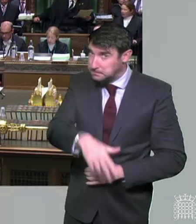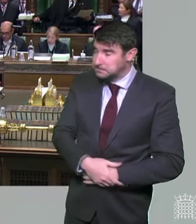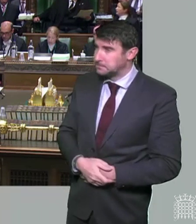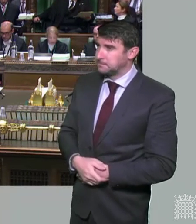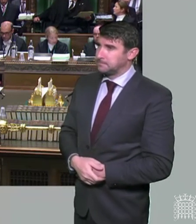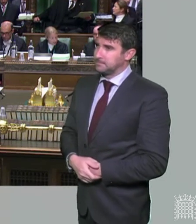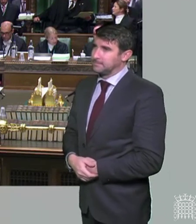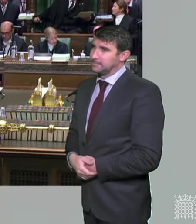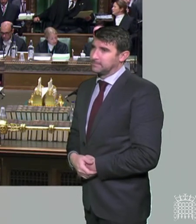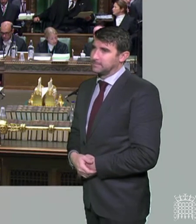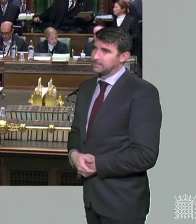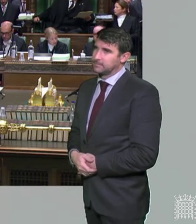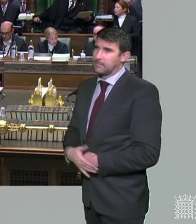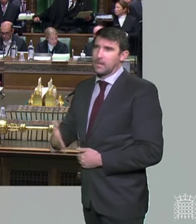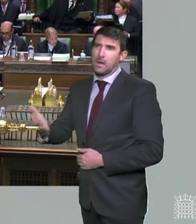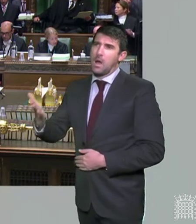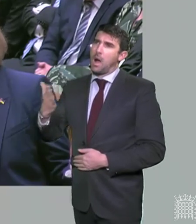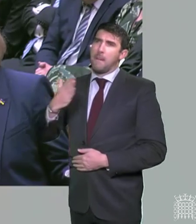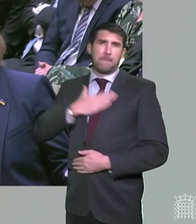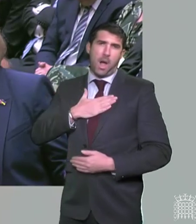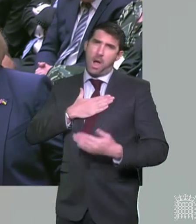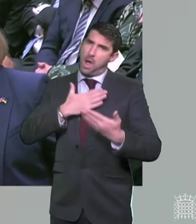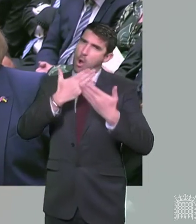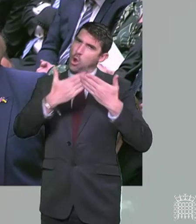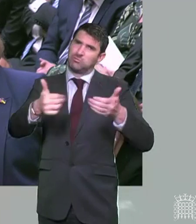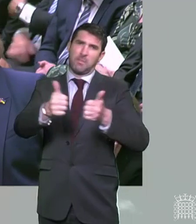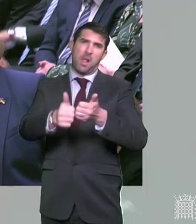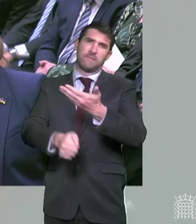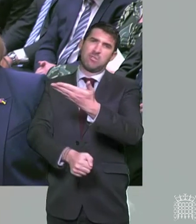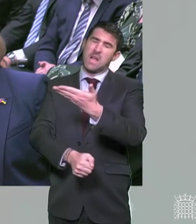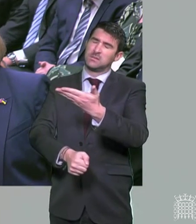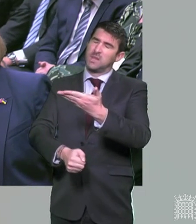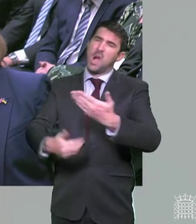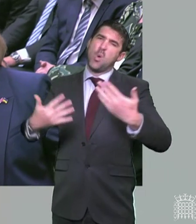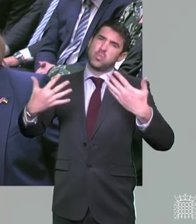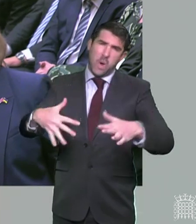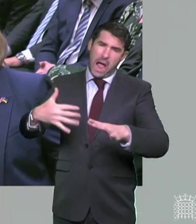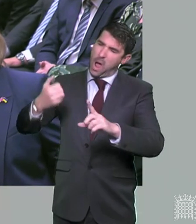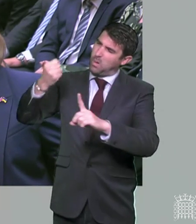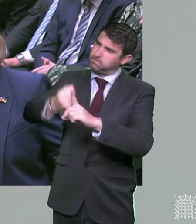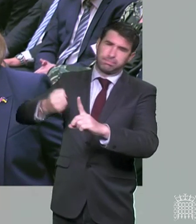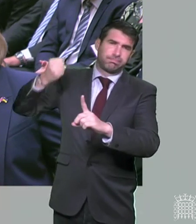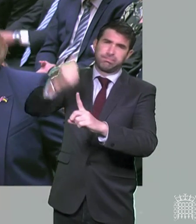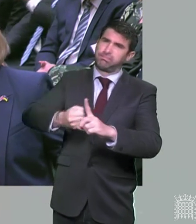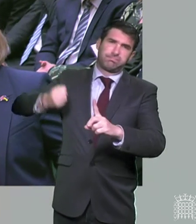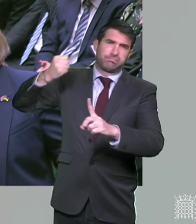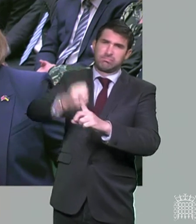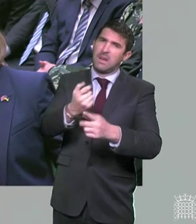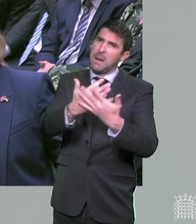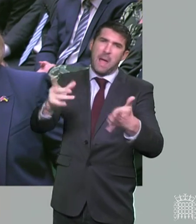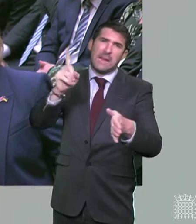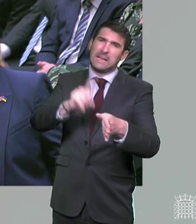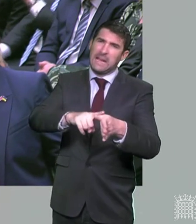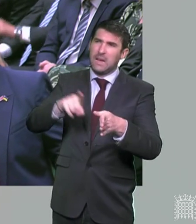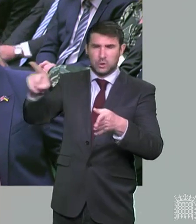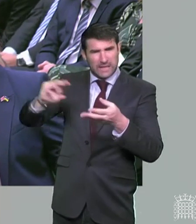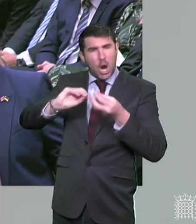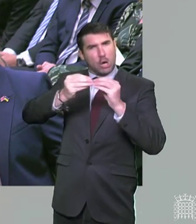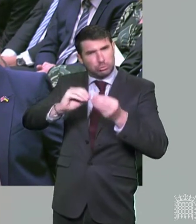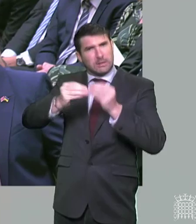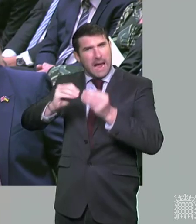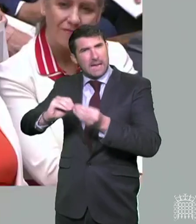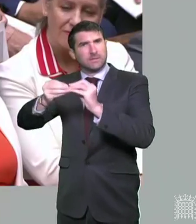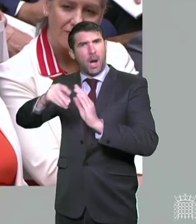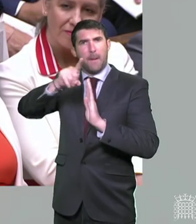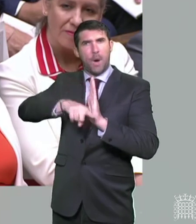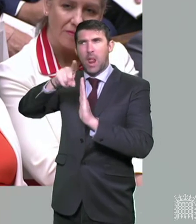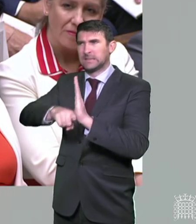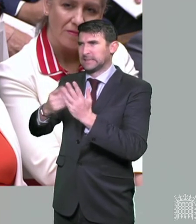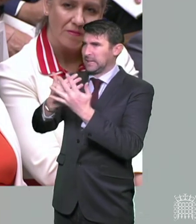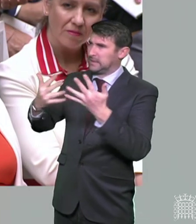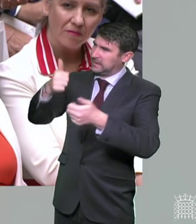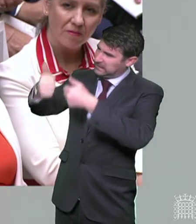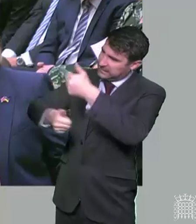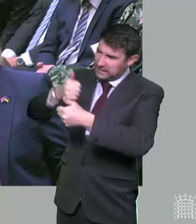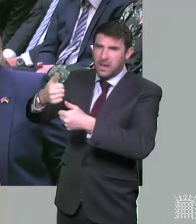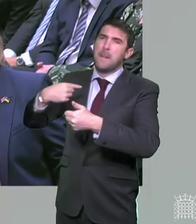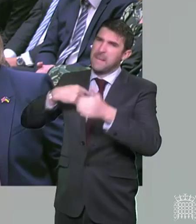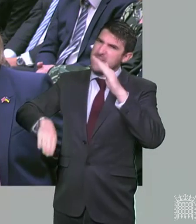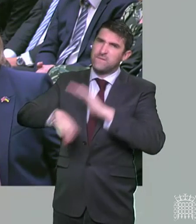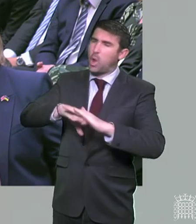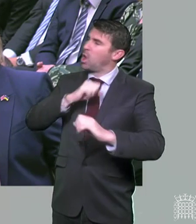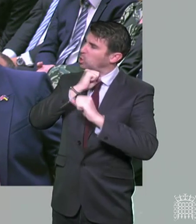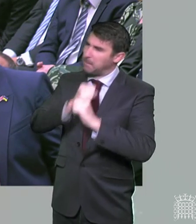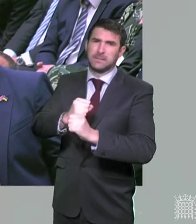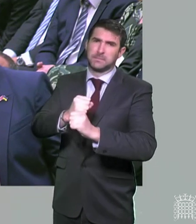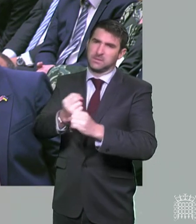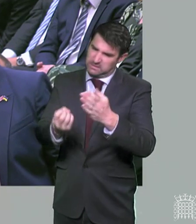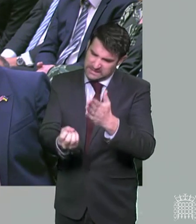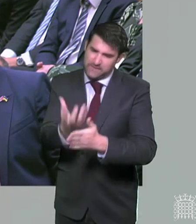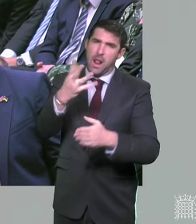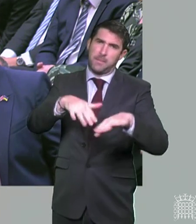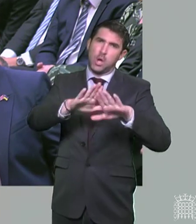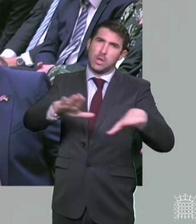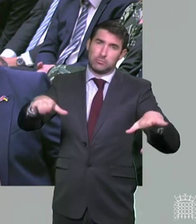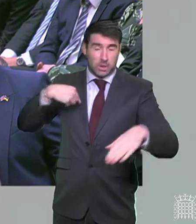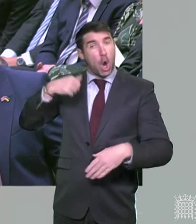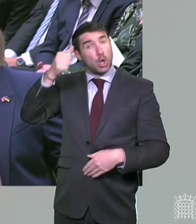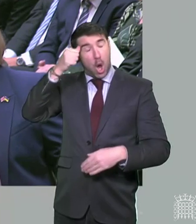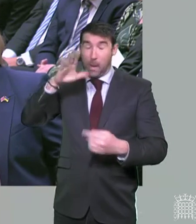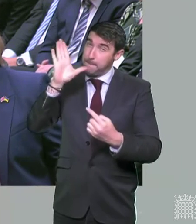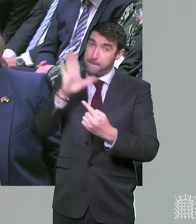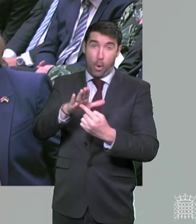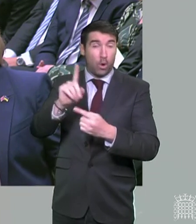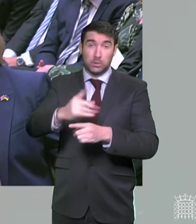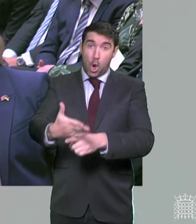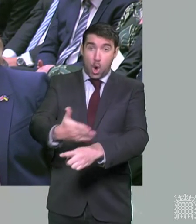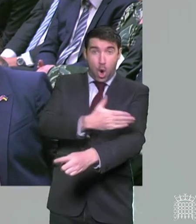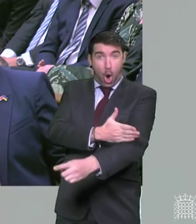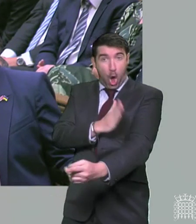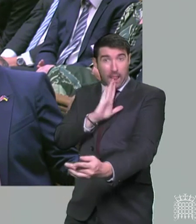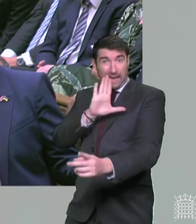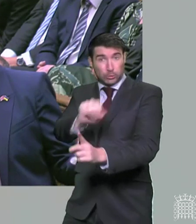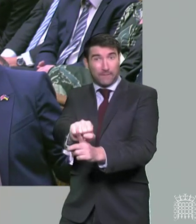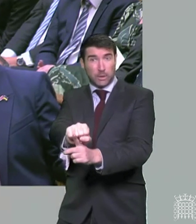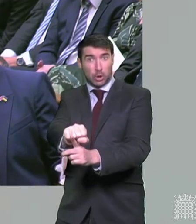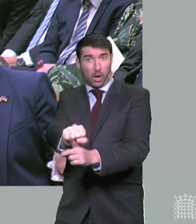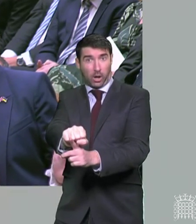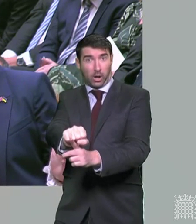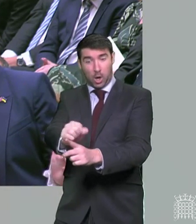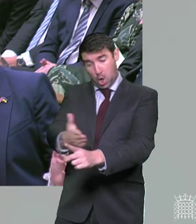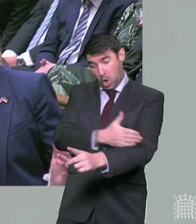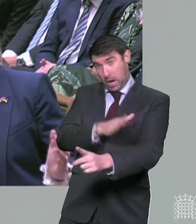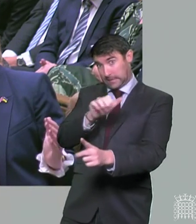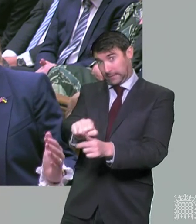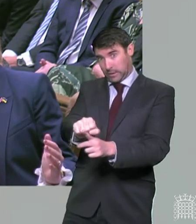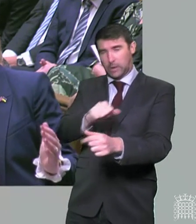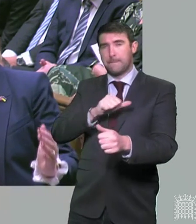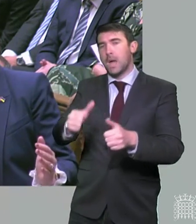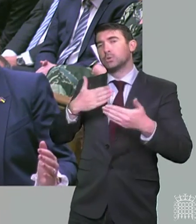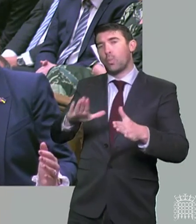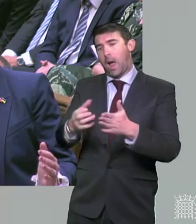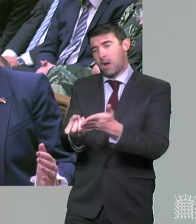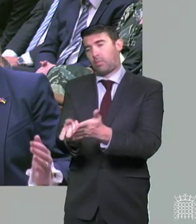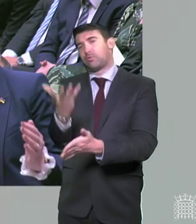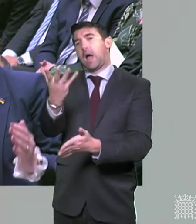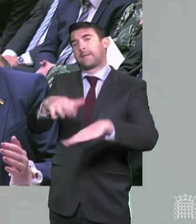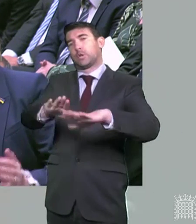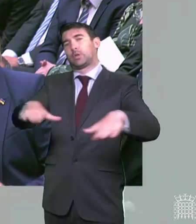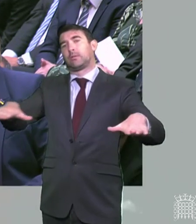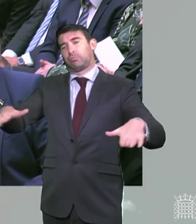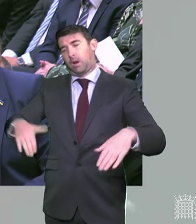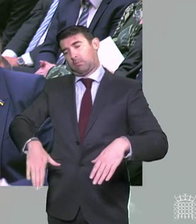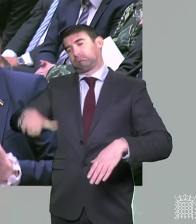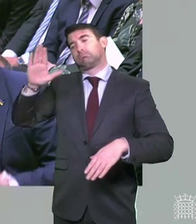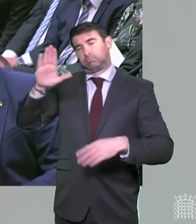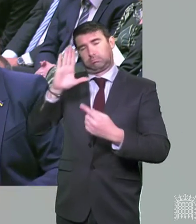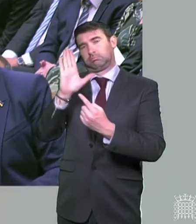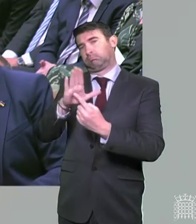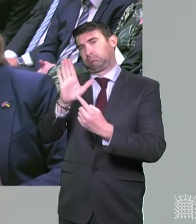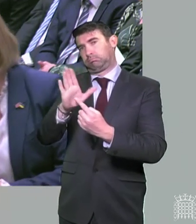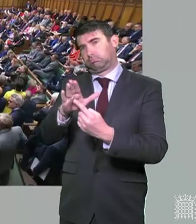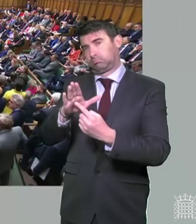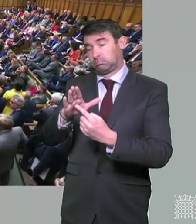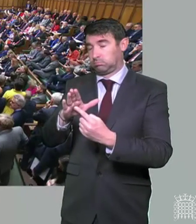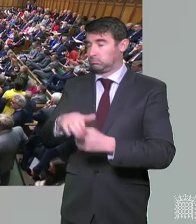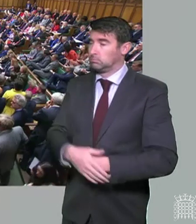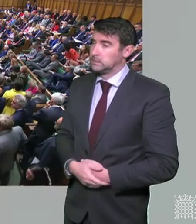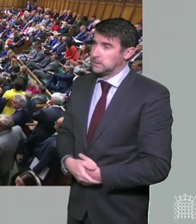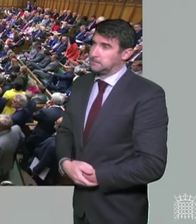My right honourable Friend has done such a fantastic job championing this issue and developing the policies, and I am committed to following through on delivering for children, because we know that intervening early and helping children early is the best way to help those children to have a successful childhood and, ultimately, a fulfilled life.